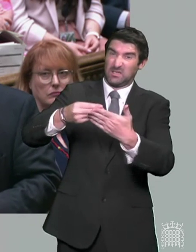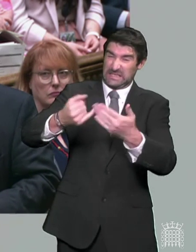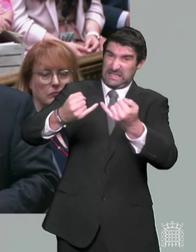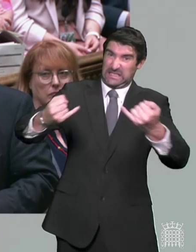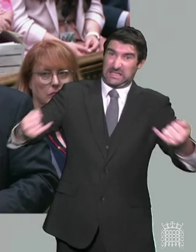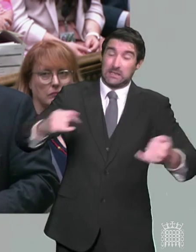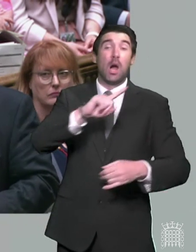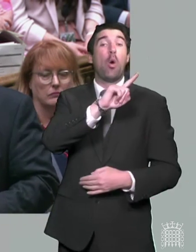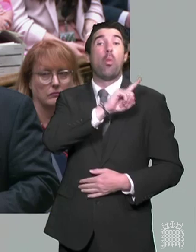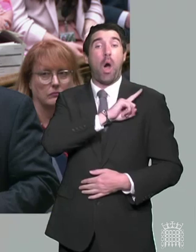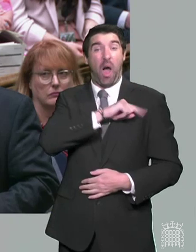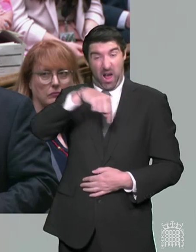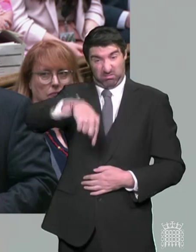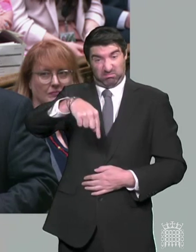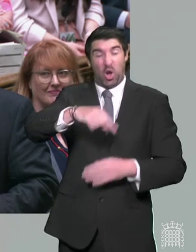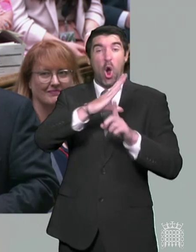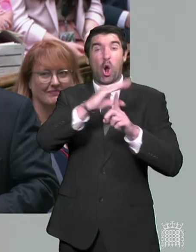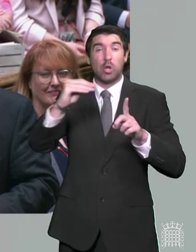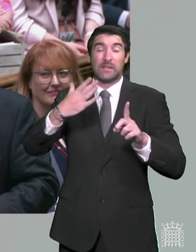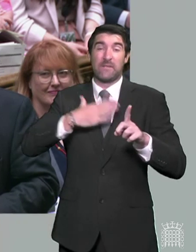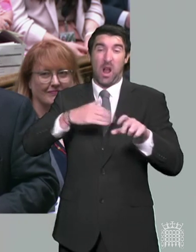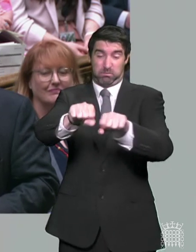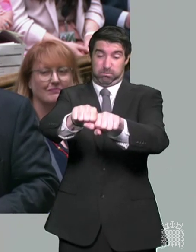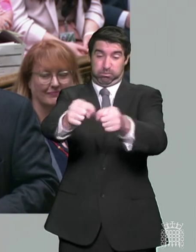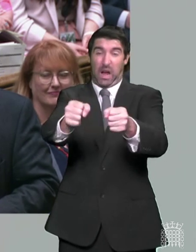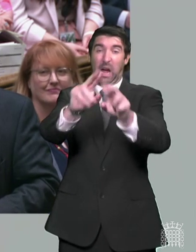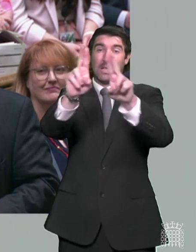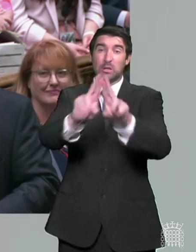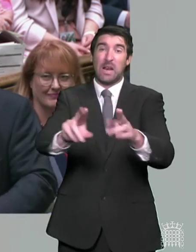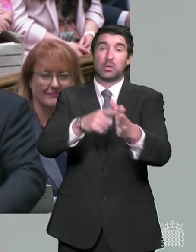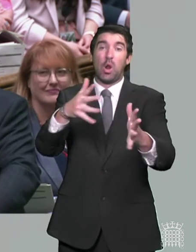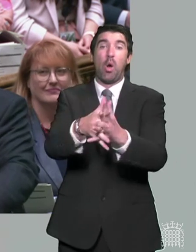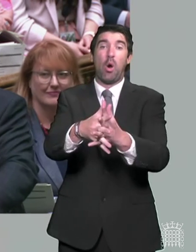Our nation is big enough, rich enough and smart enough.